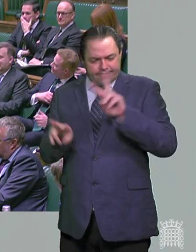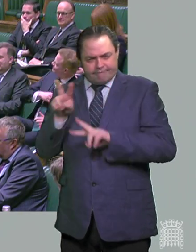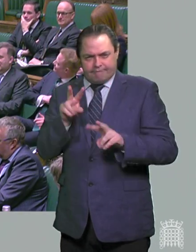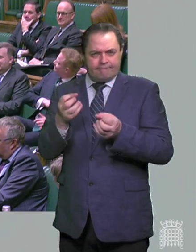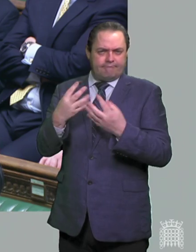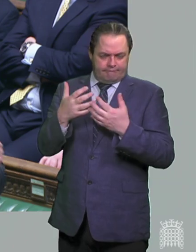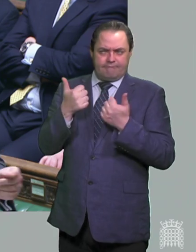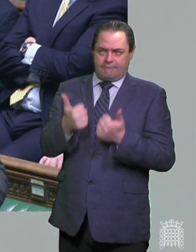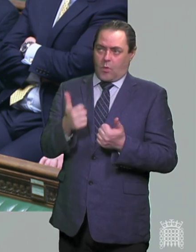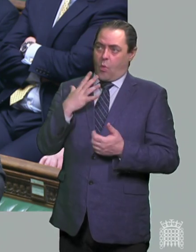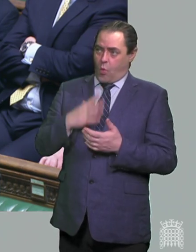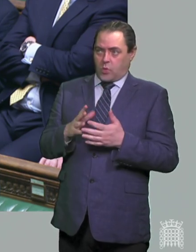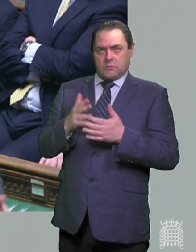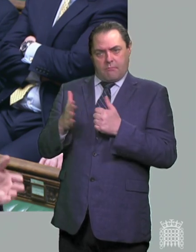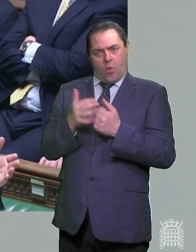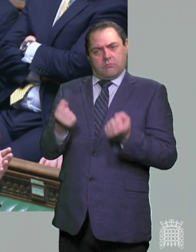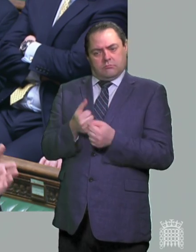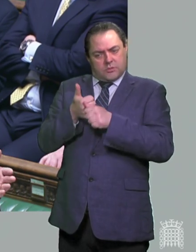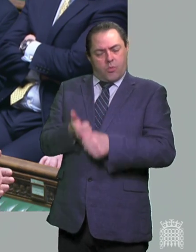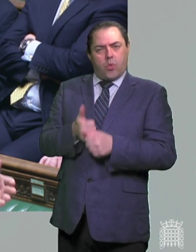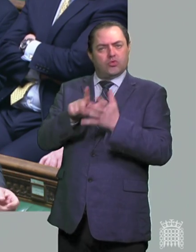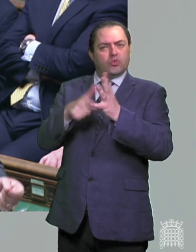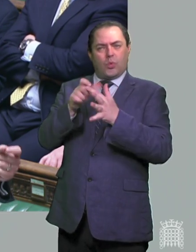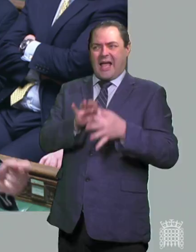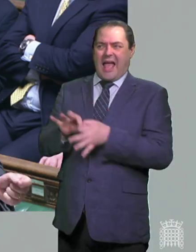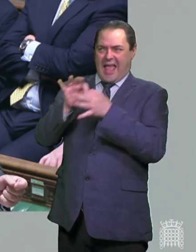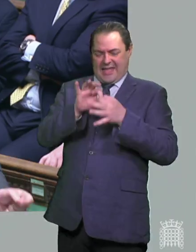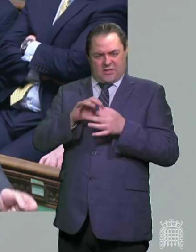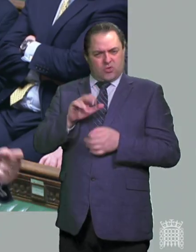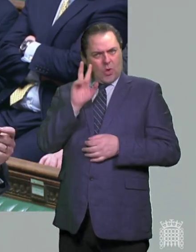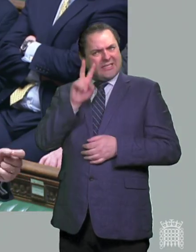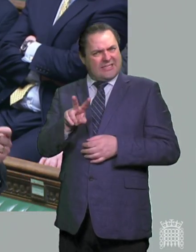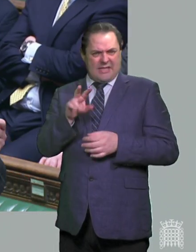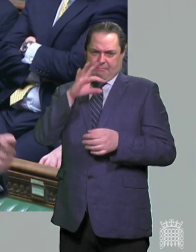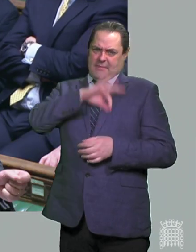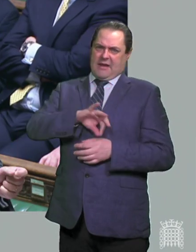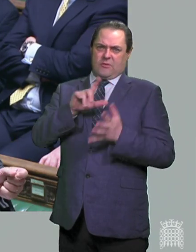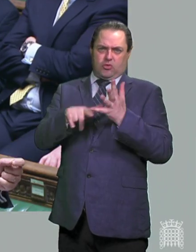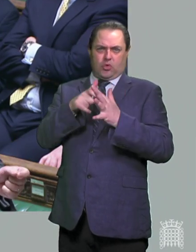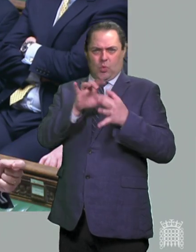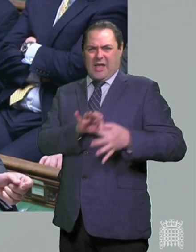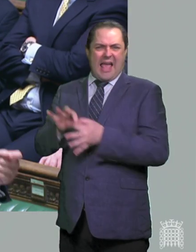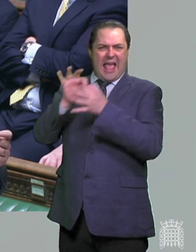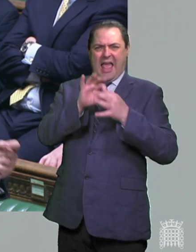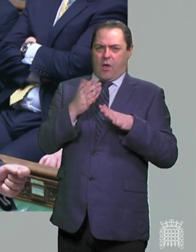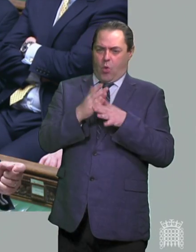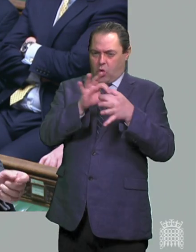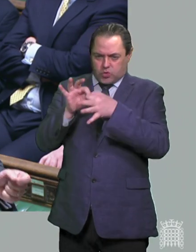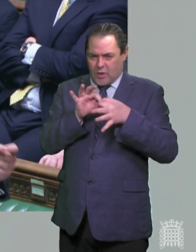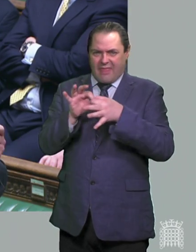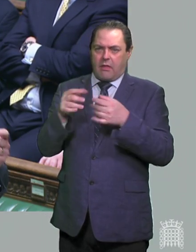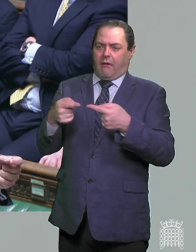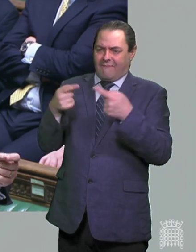Does he agree that growing support for the Union shows that people across Scotland are seeing the advantages of working together as we face challenges such as the war in Ukraine and the cost